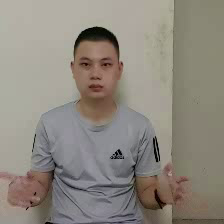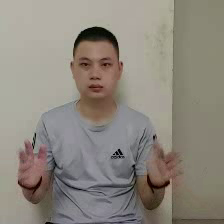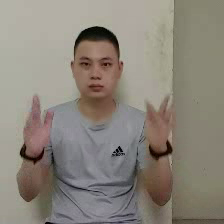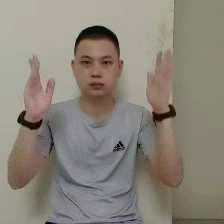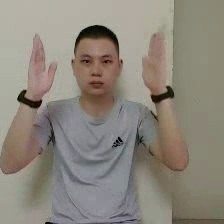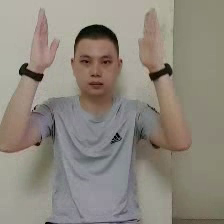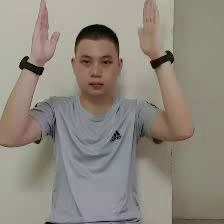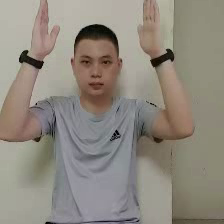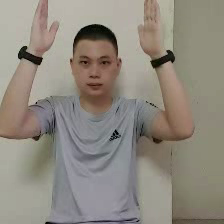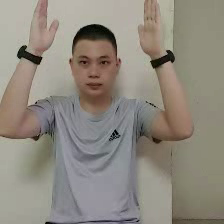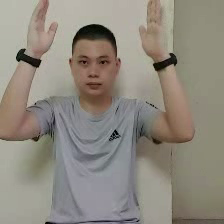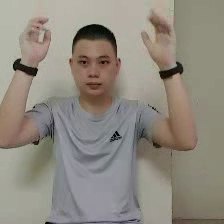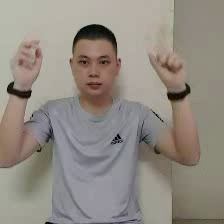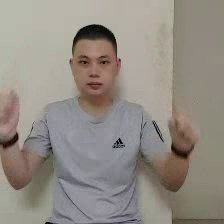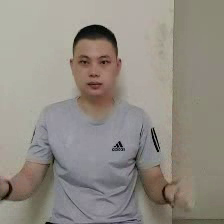Chạy